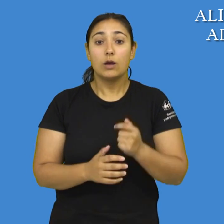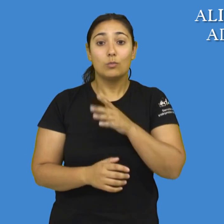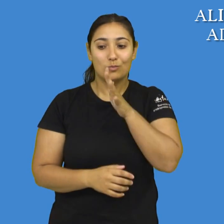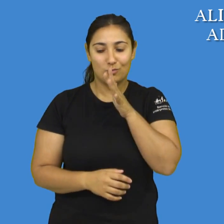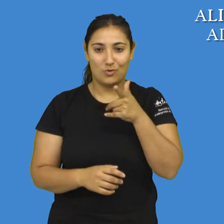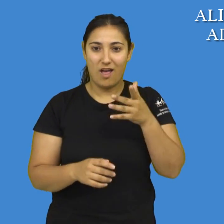motivo